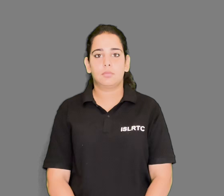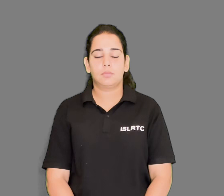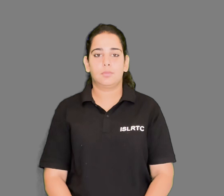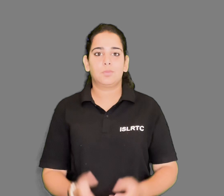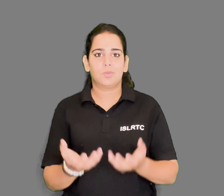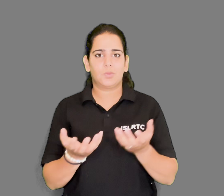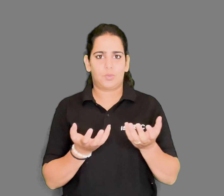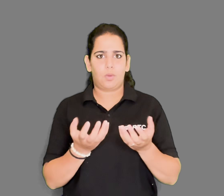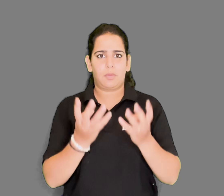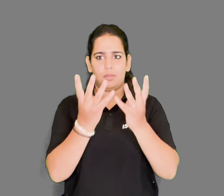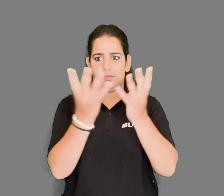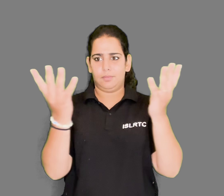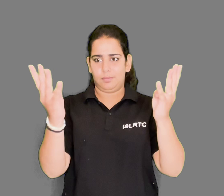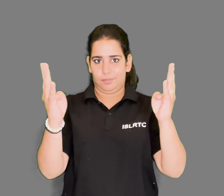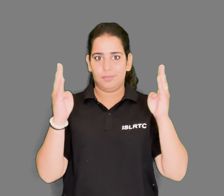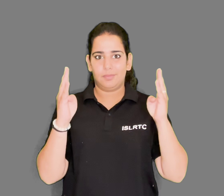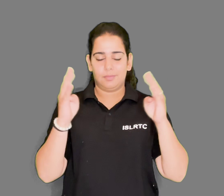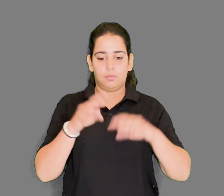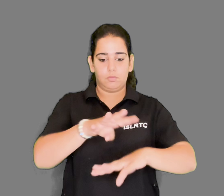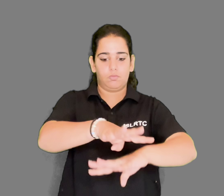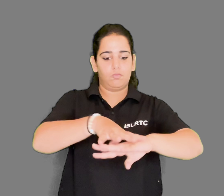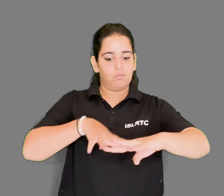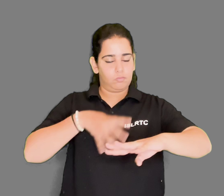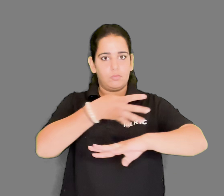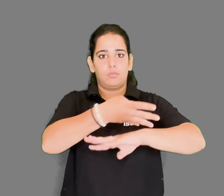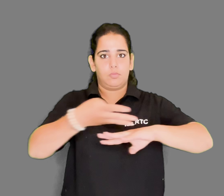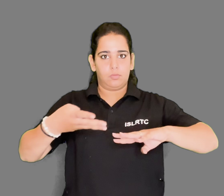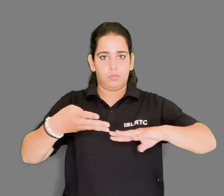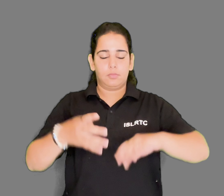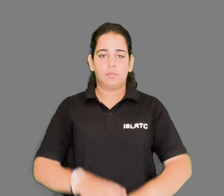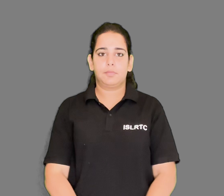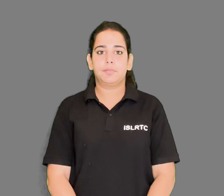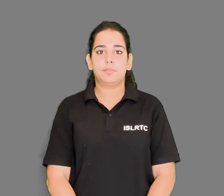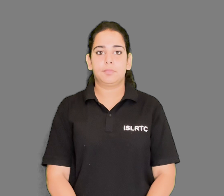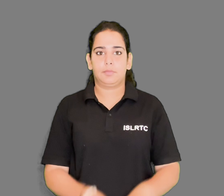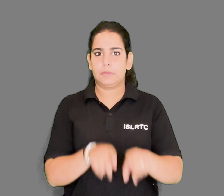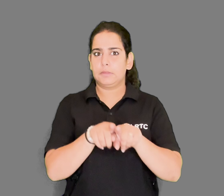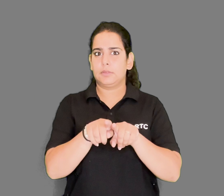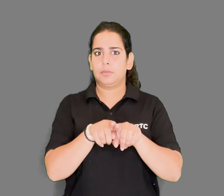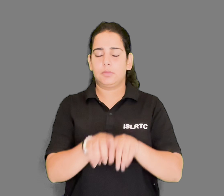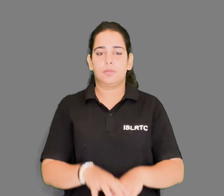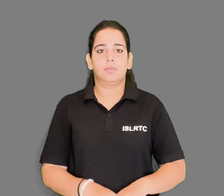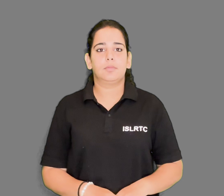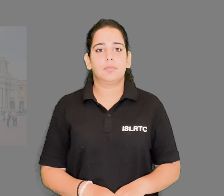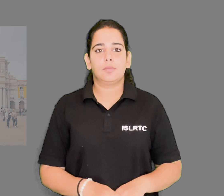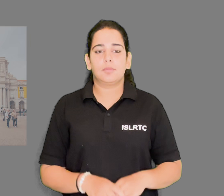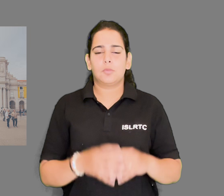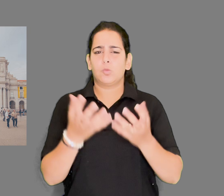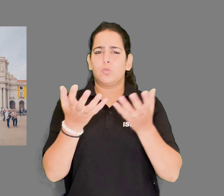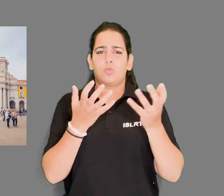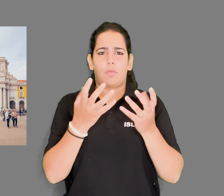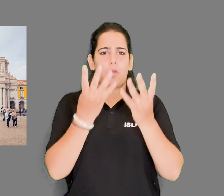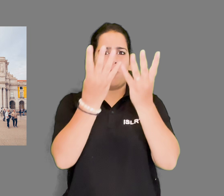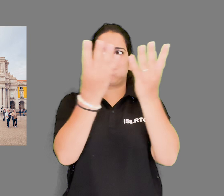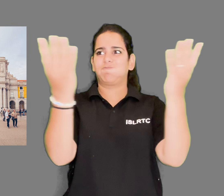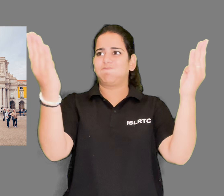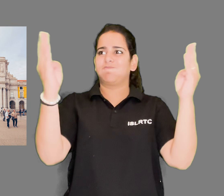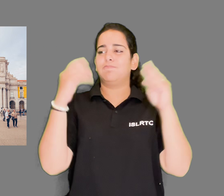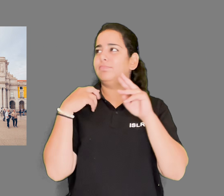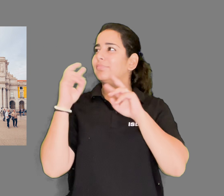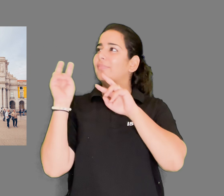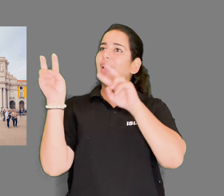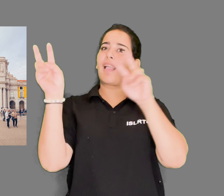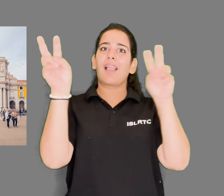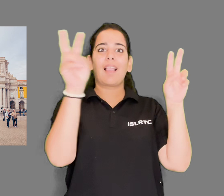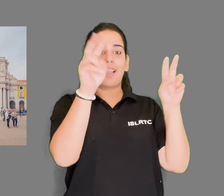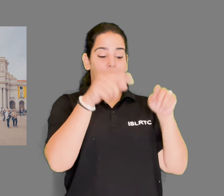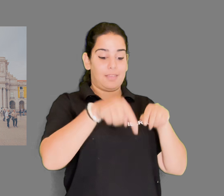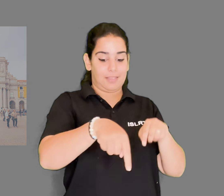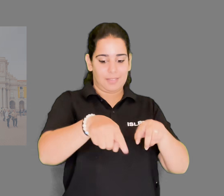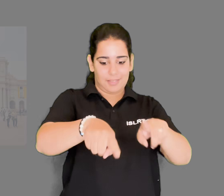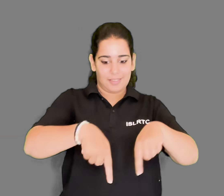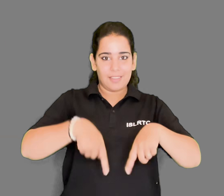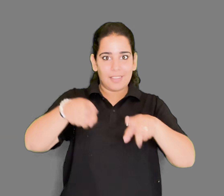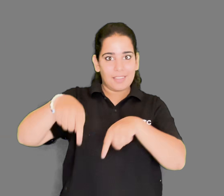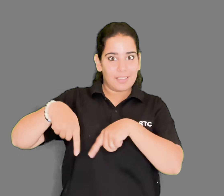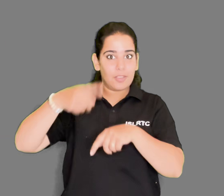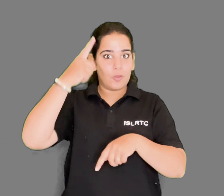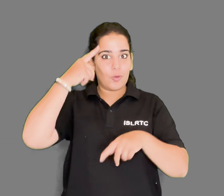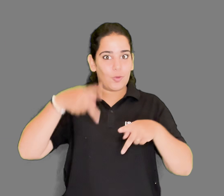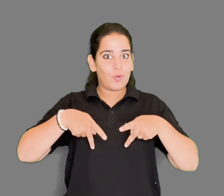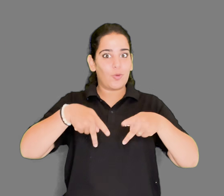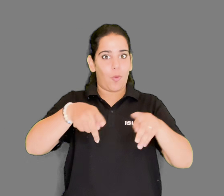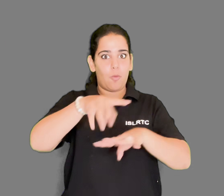Plaza A public square or open space in a city, typically used for community gatherings and events